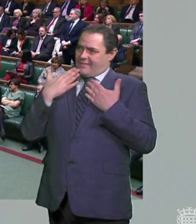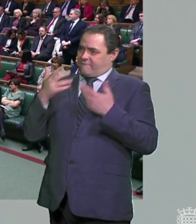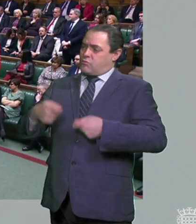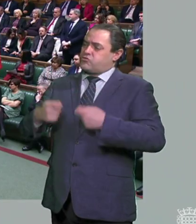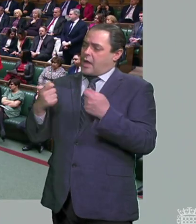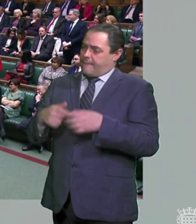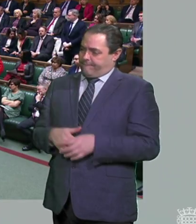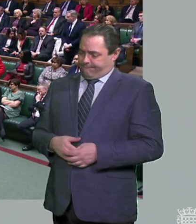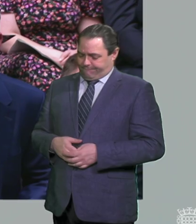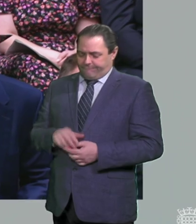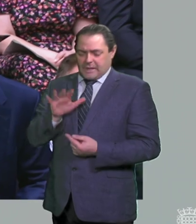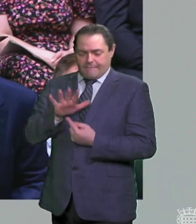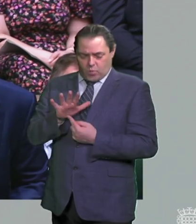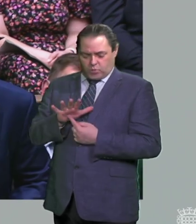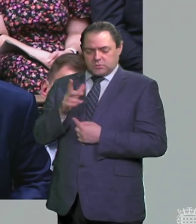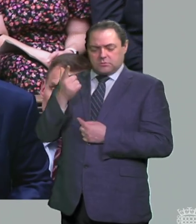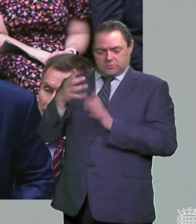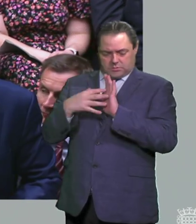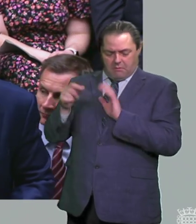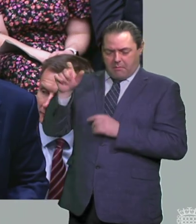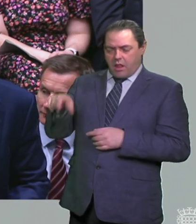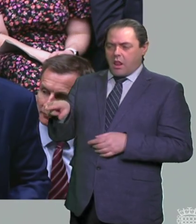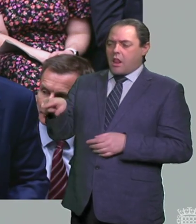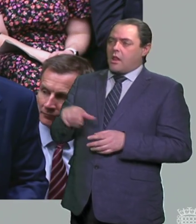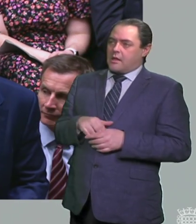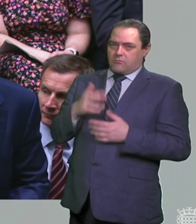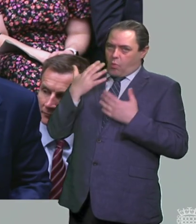I thank the honourable Lady for raising that important case.